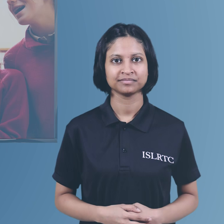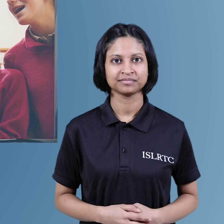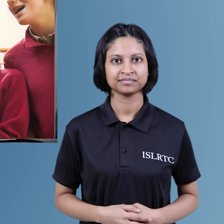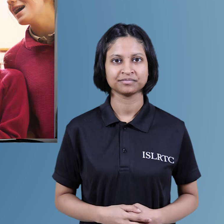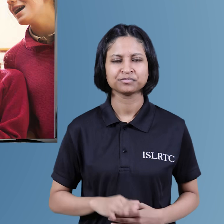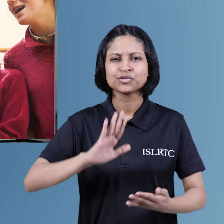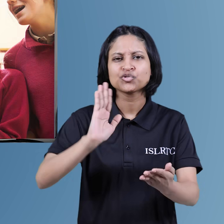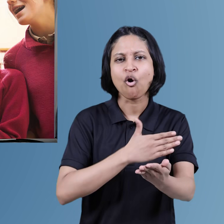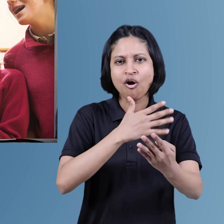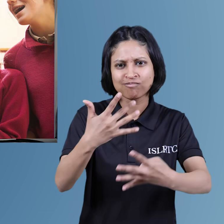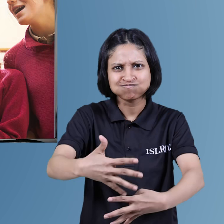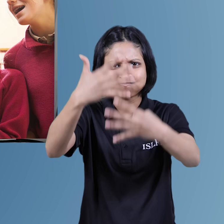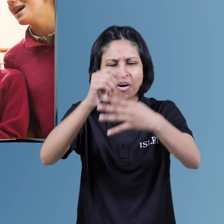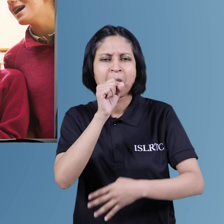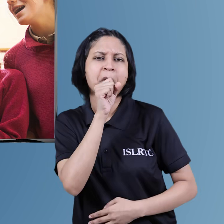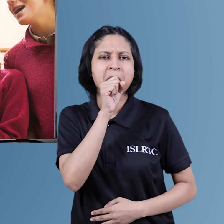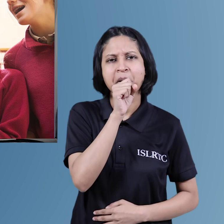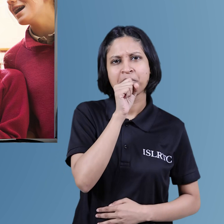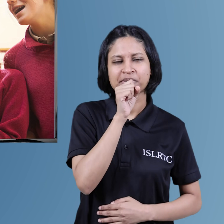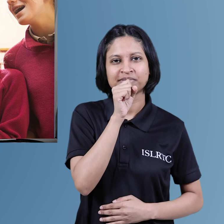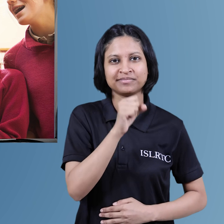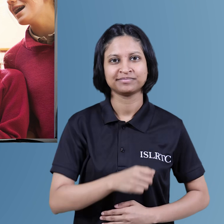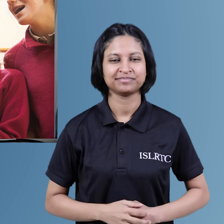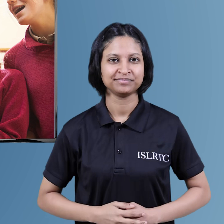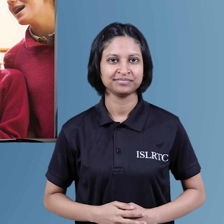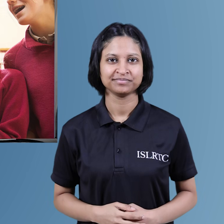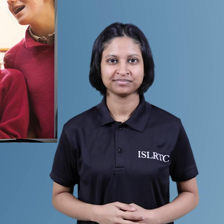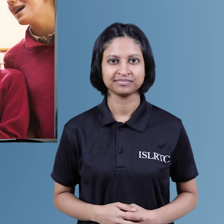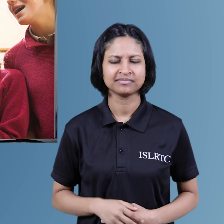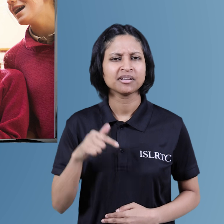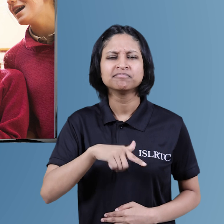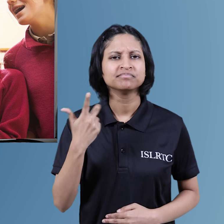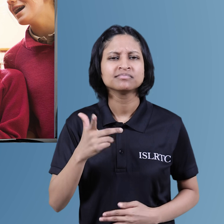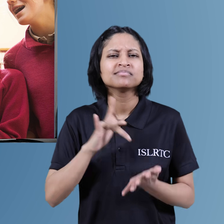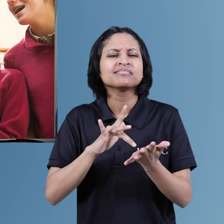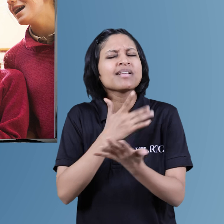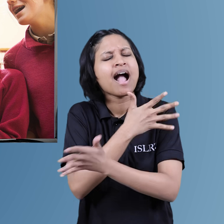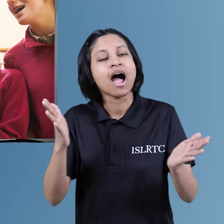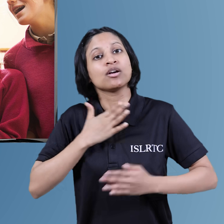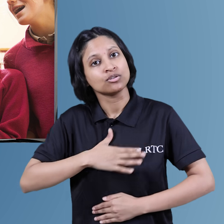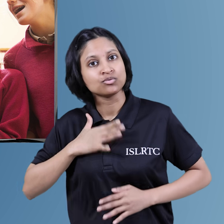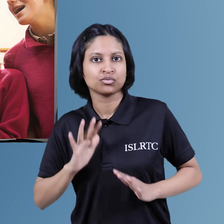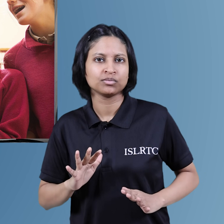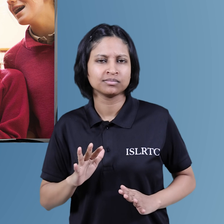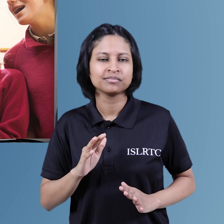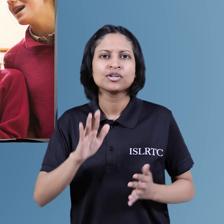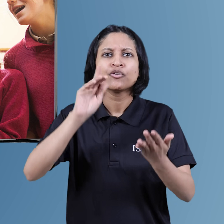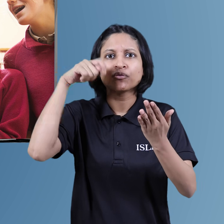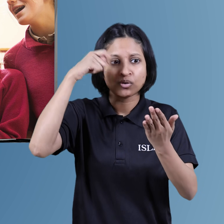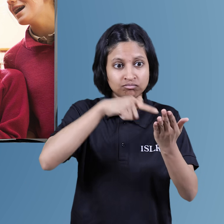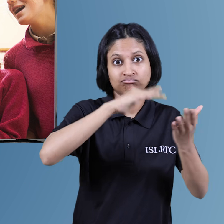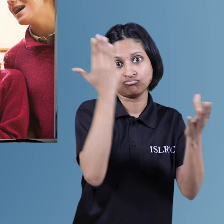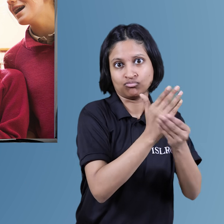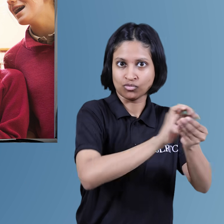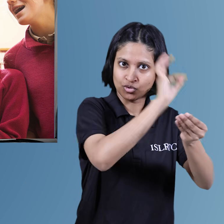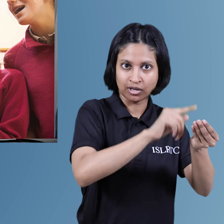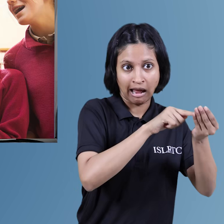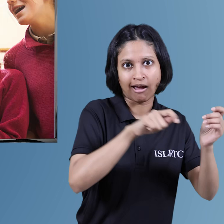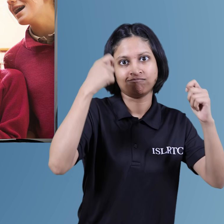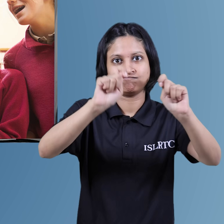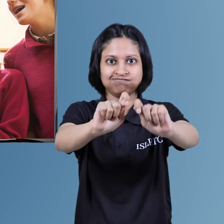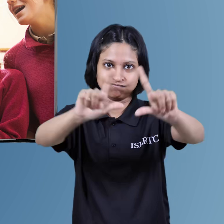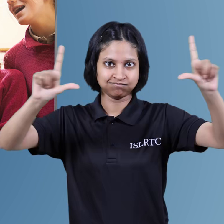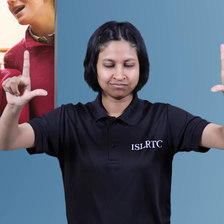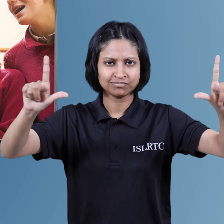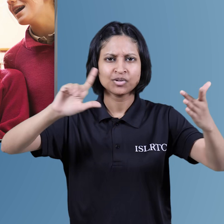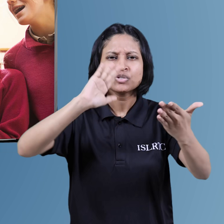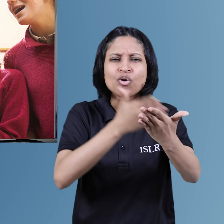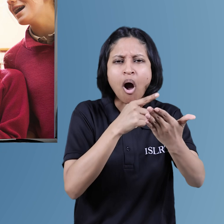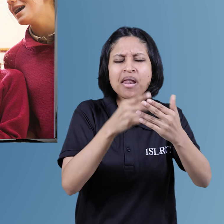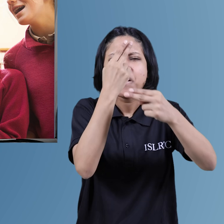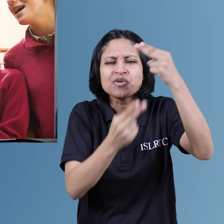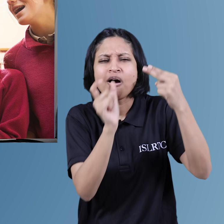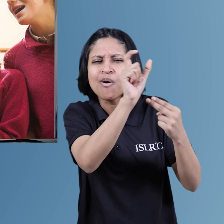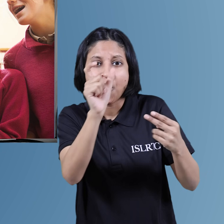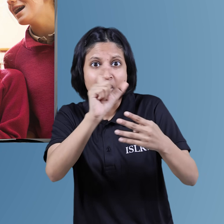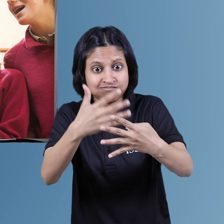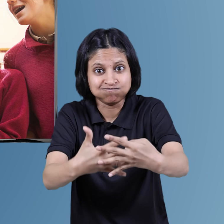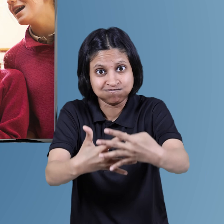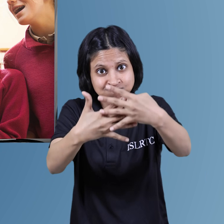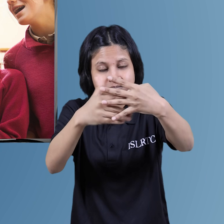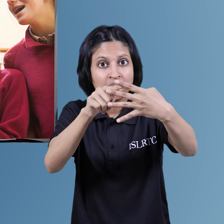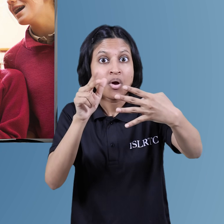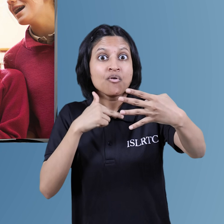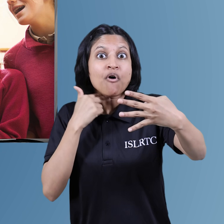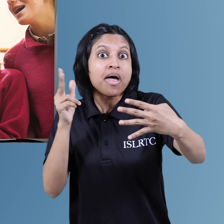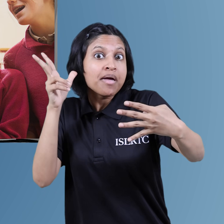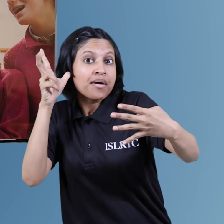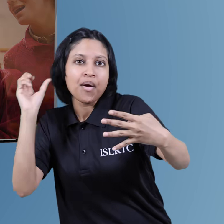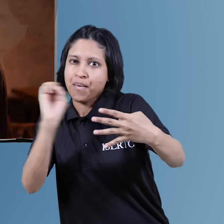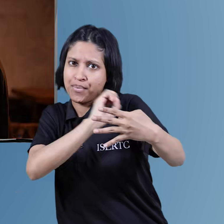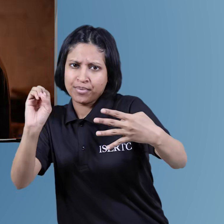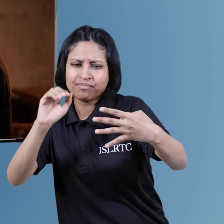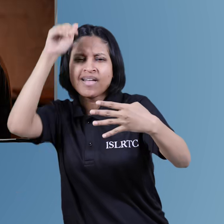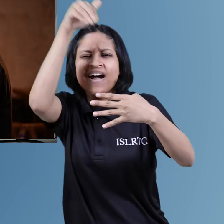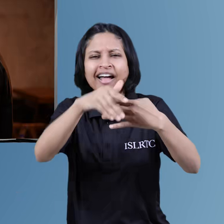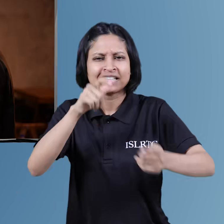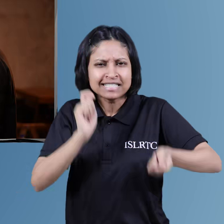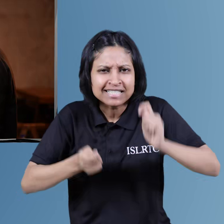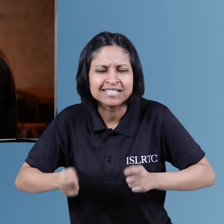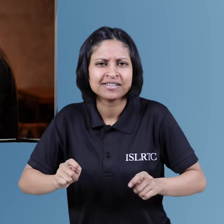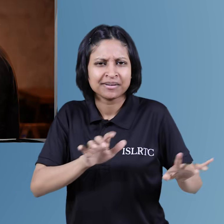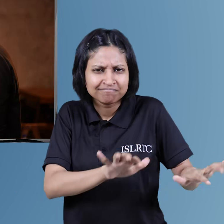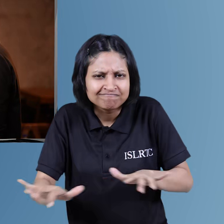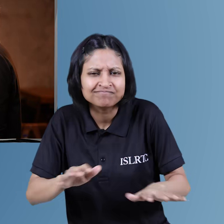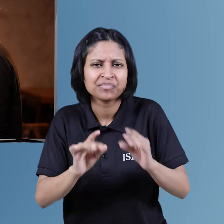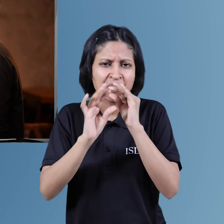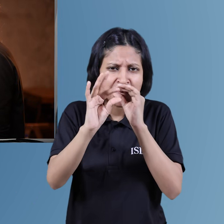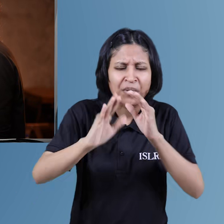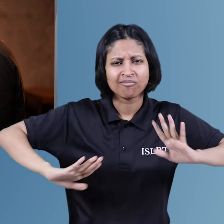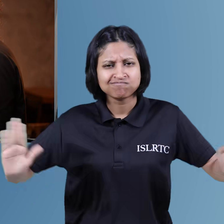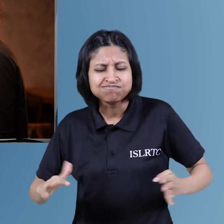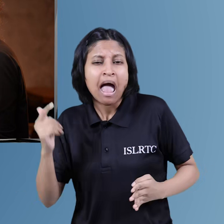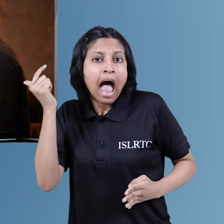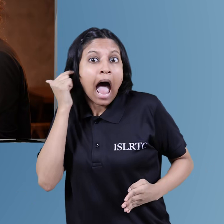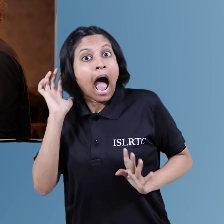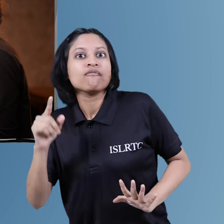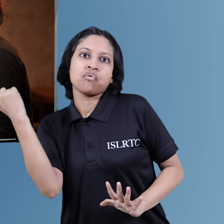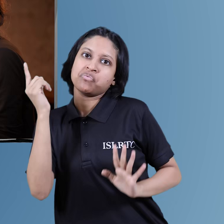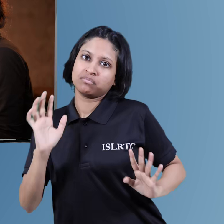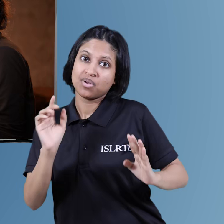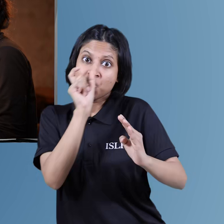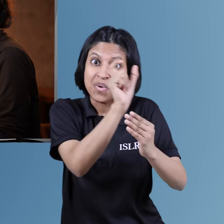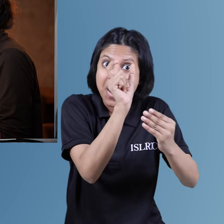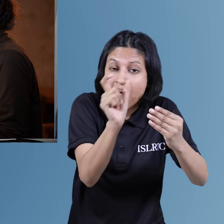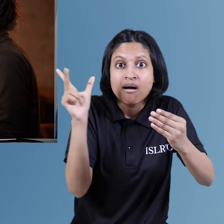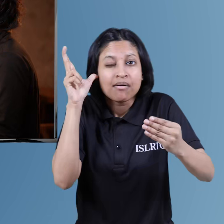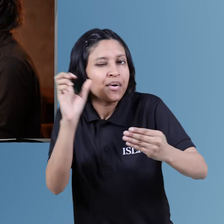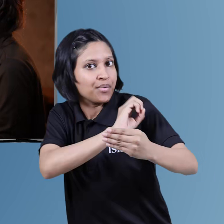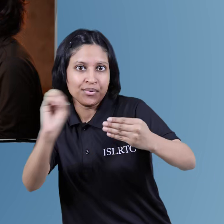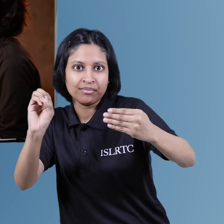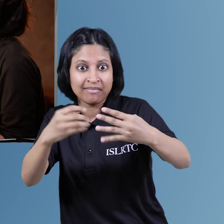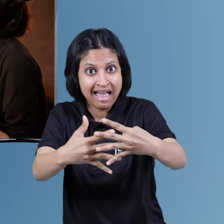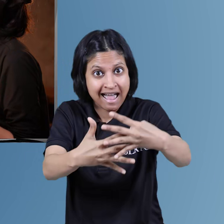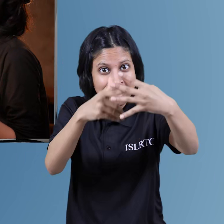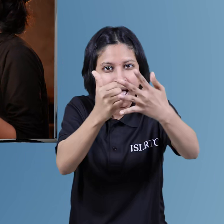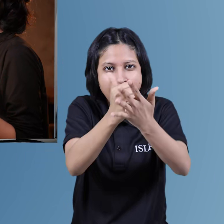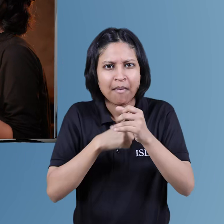Karaoke a form of entertainment that can be enjoyed anywhere. It involves recorded music in which lyrics are displayed on a screen for people to sing along.